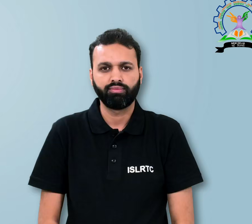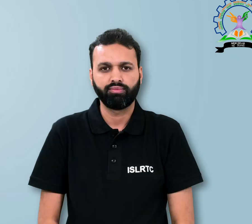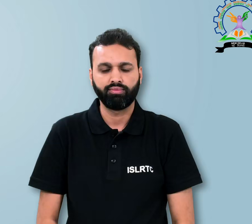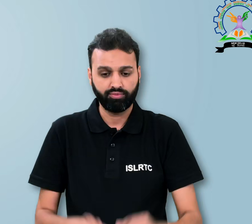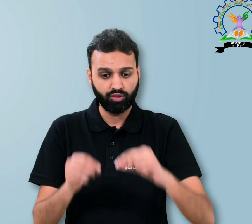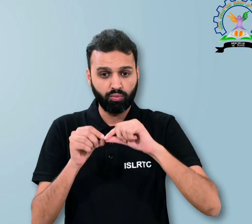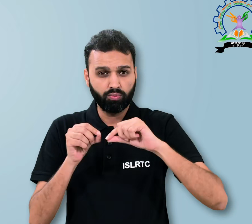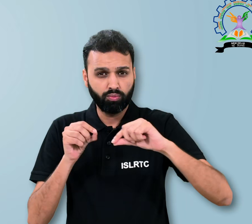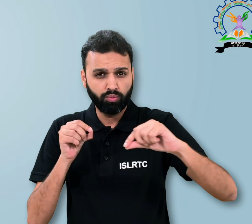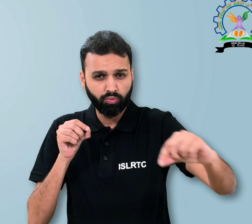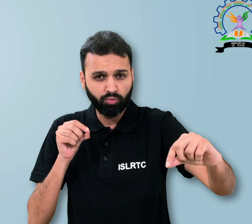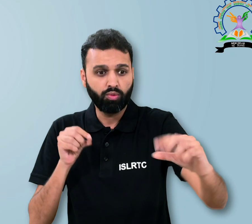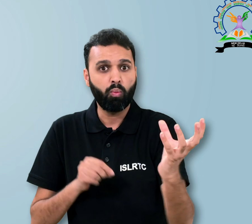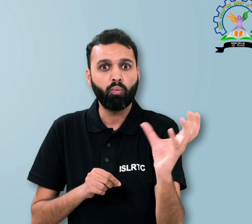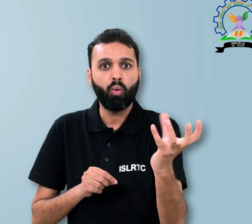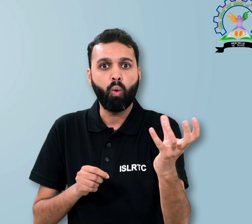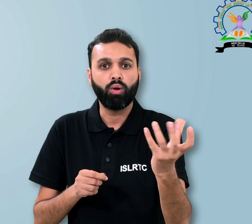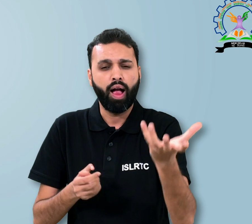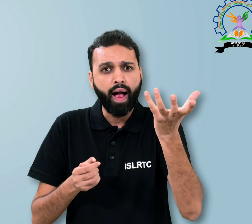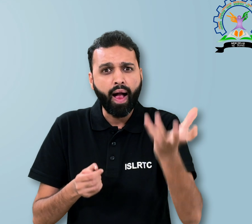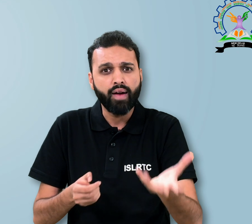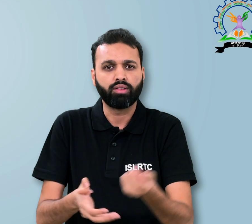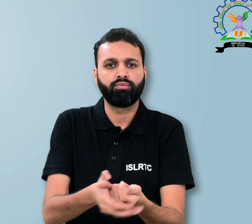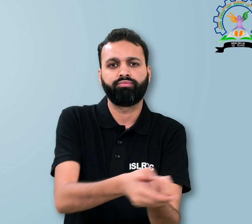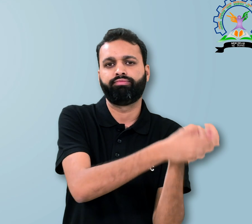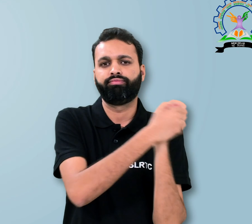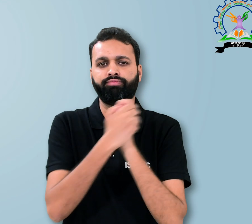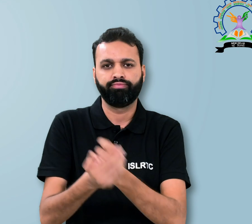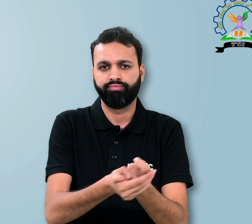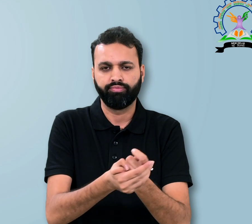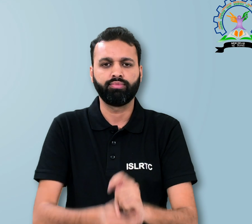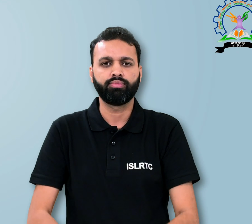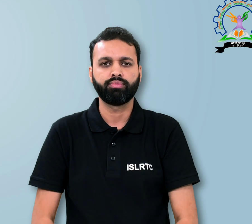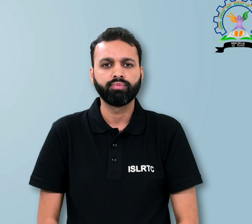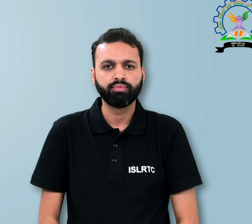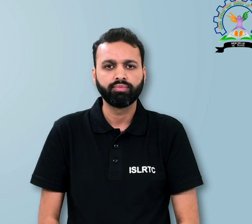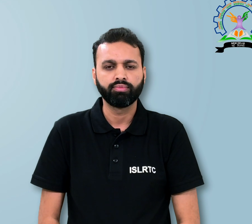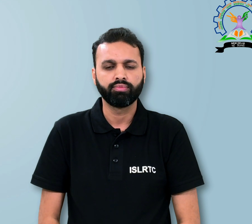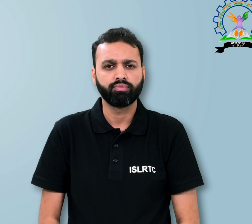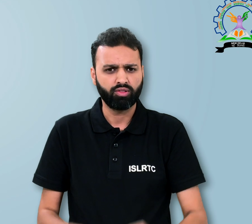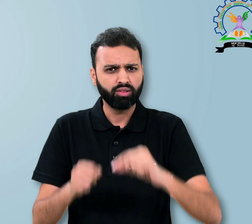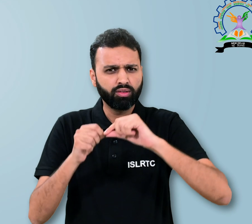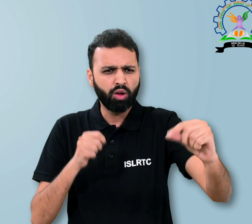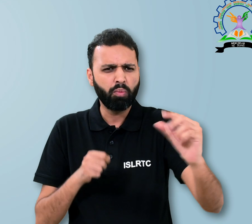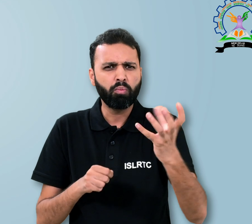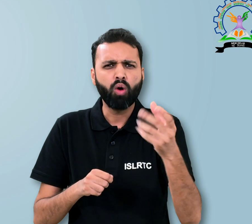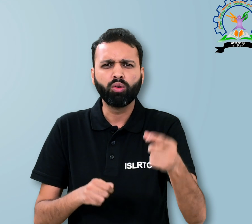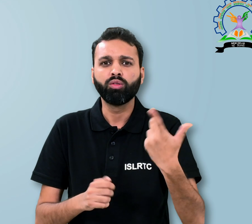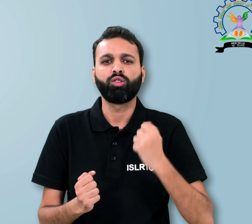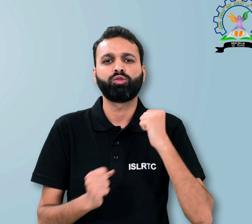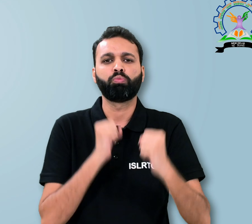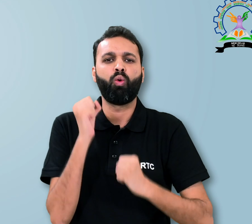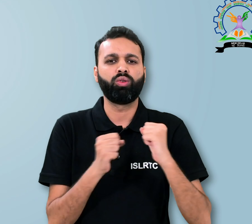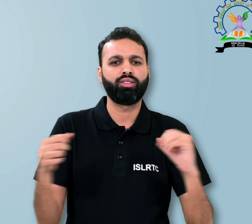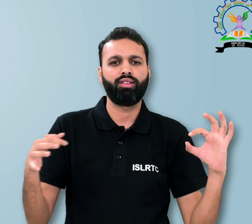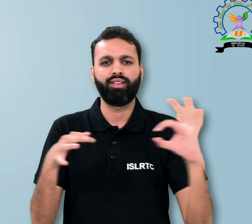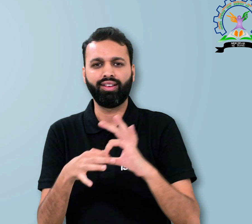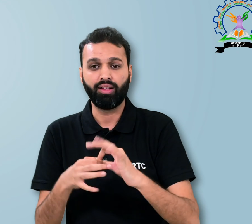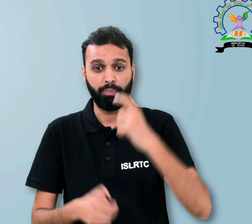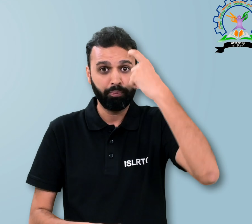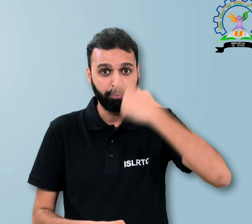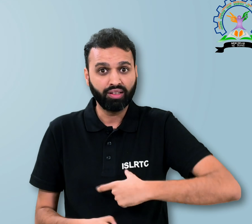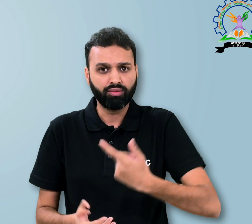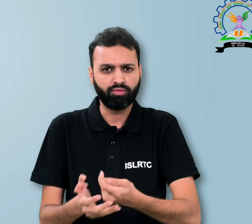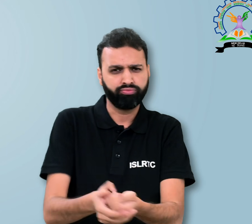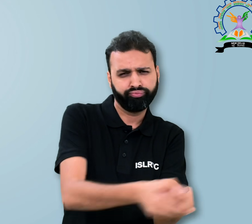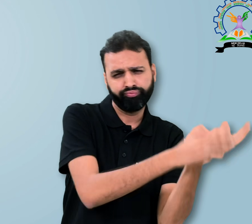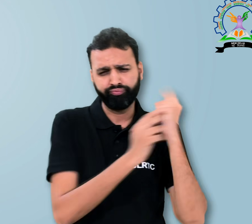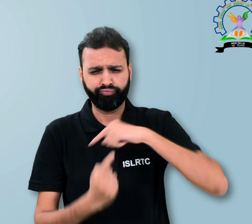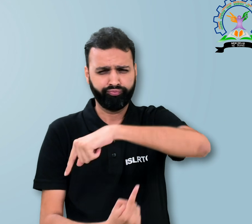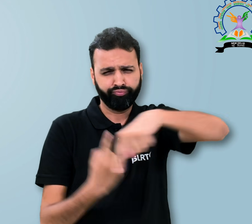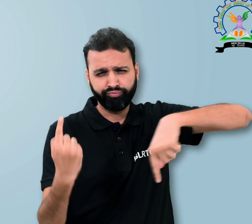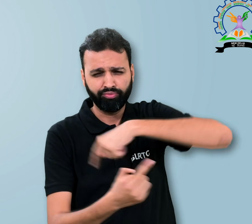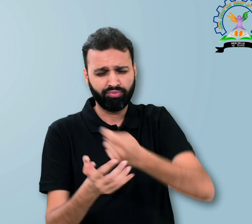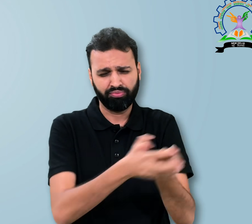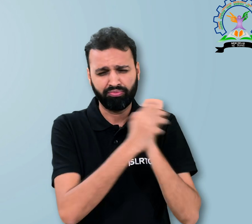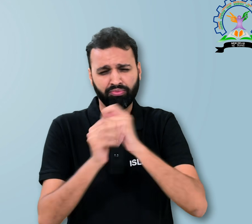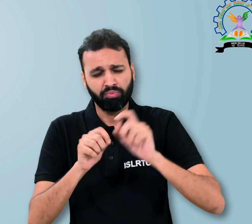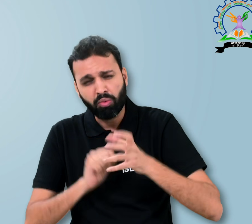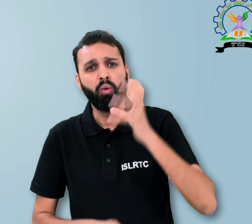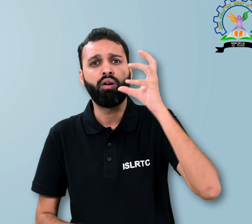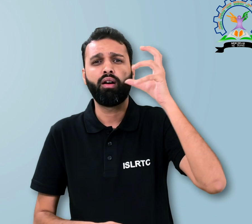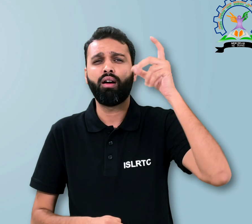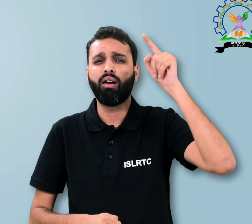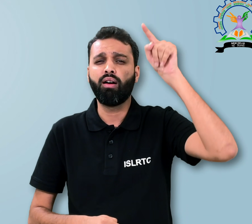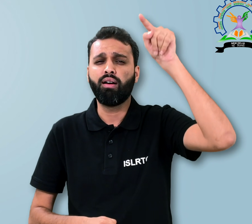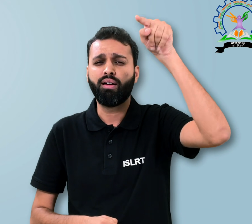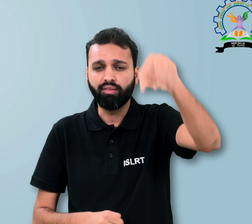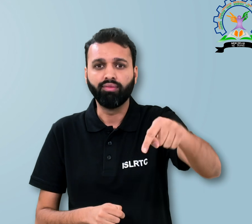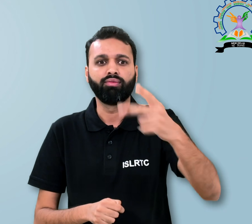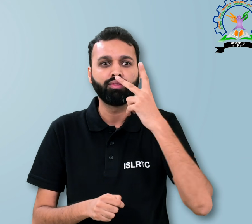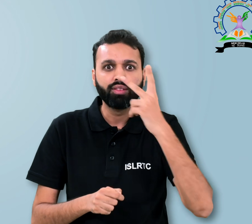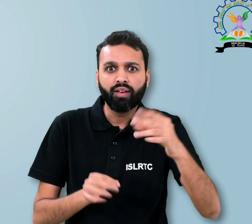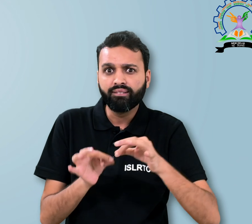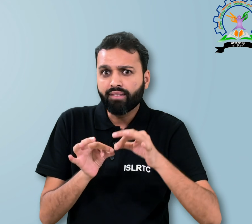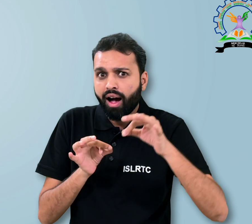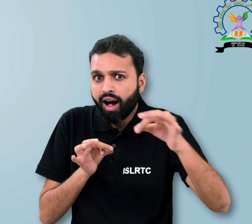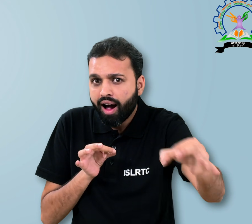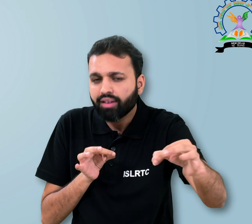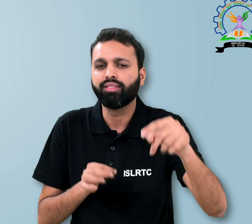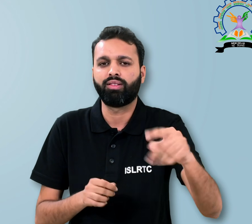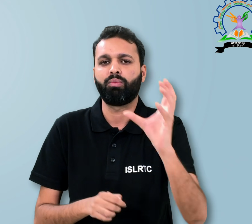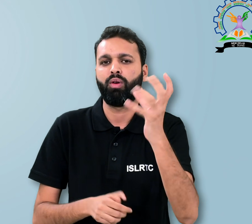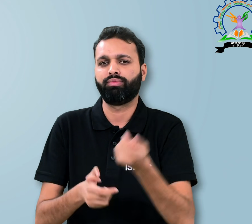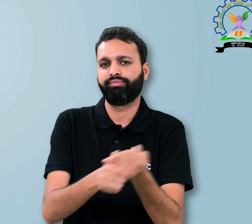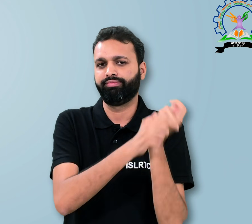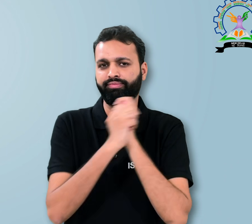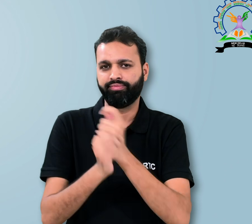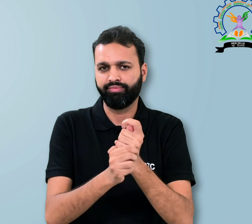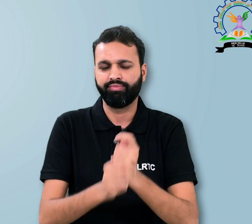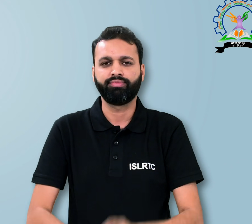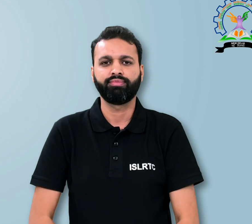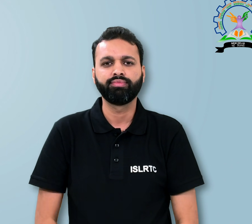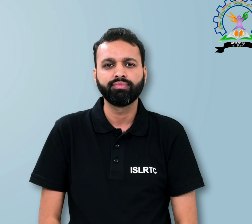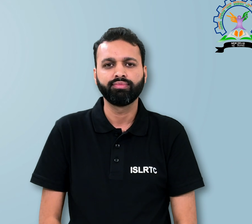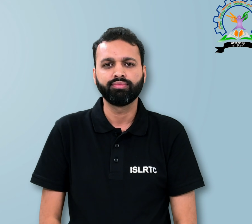Hammer Throw The hammer throw is an event in which the participant throws a weighted ball on a steel wire for distance.